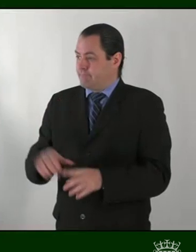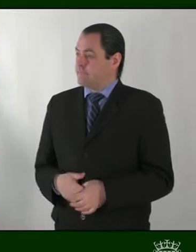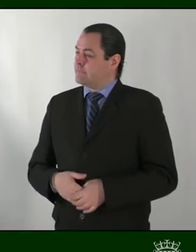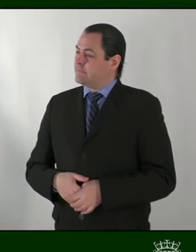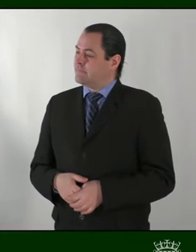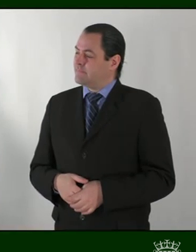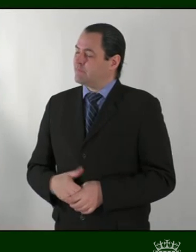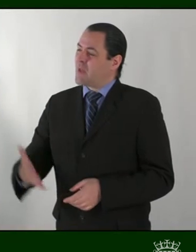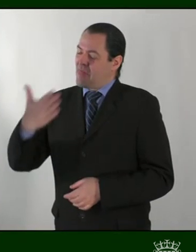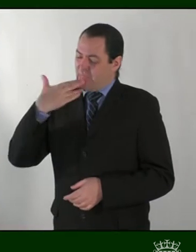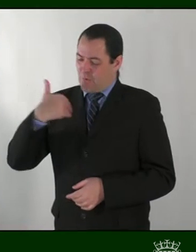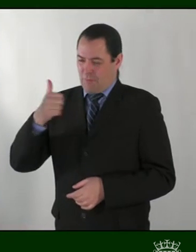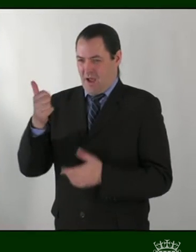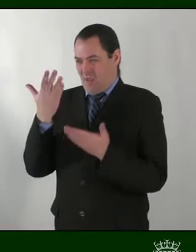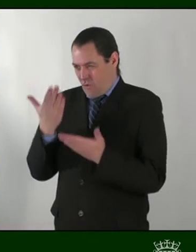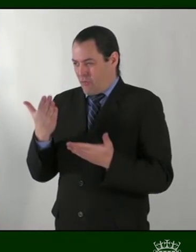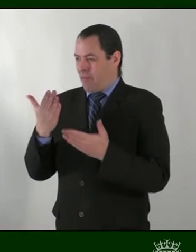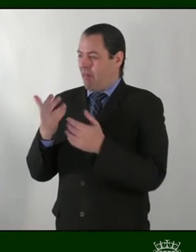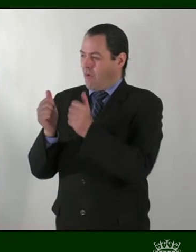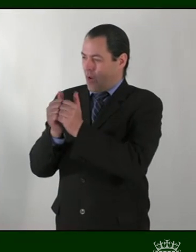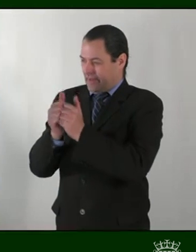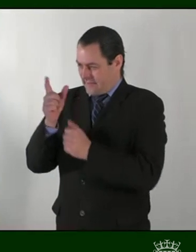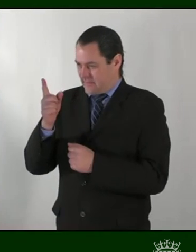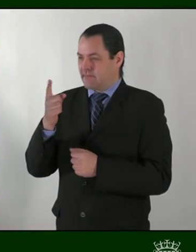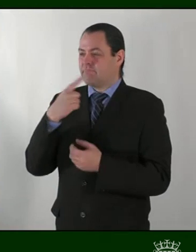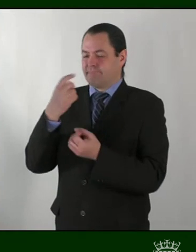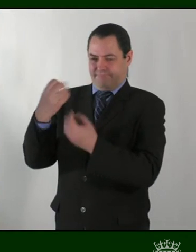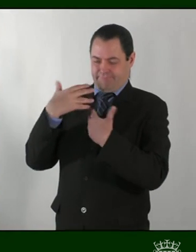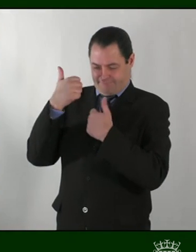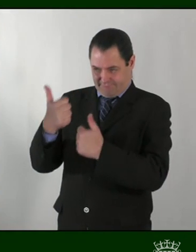I thank my honourable Friend for raising that point.